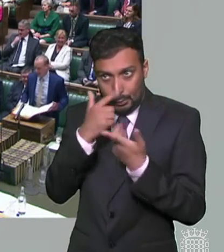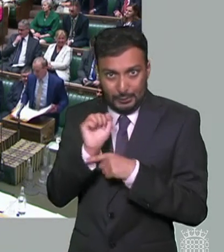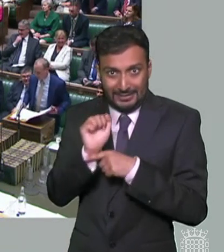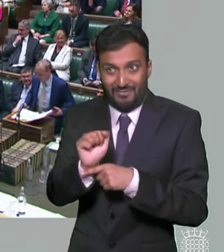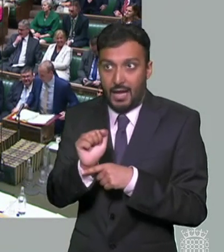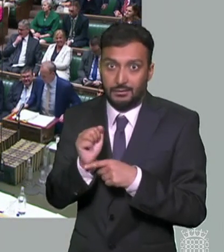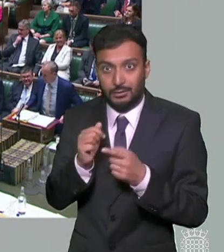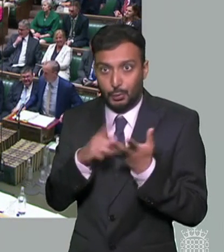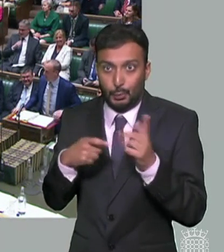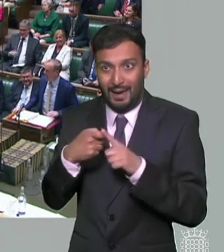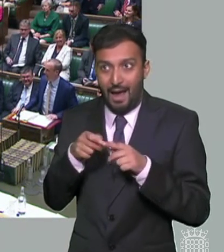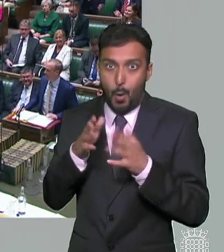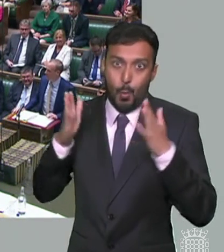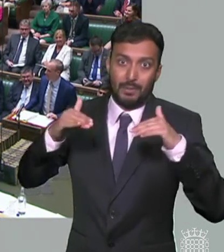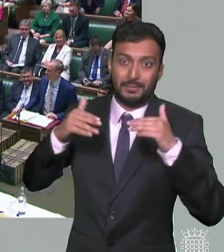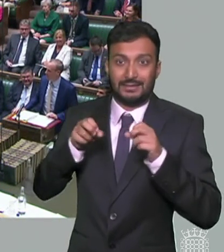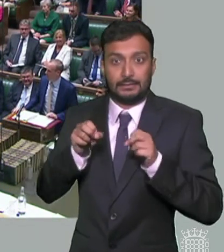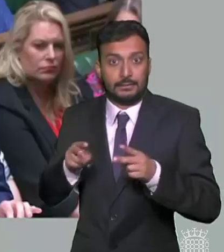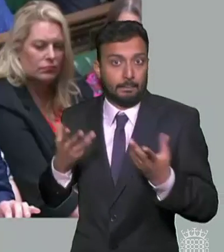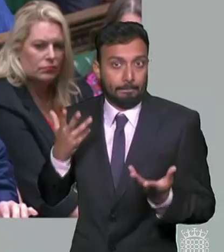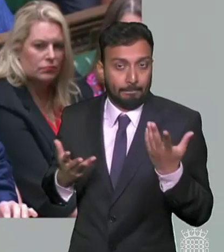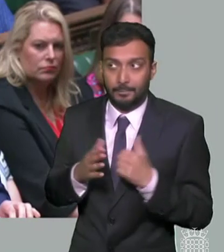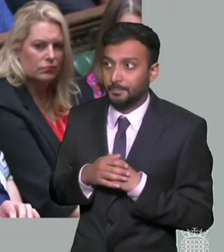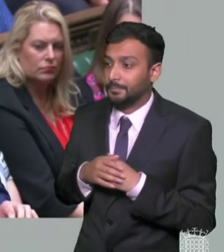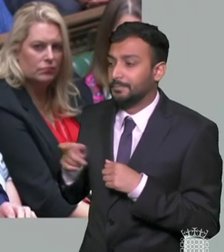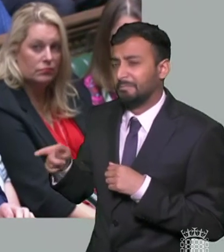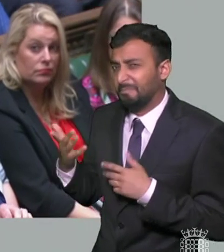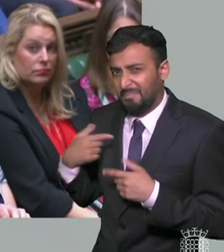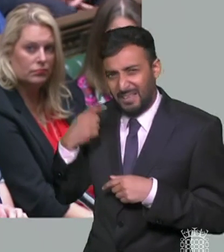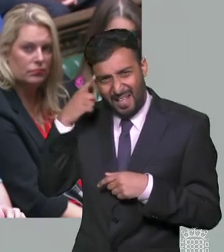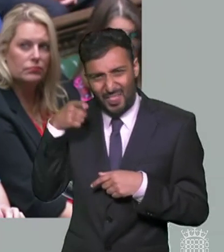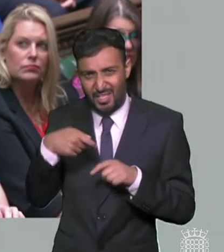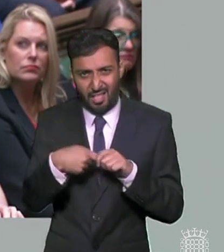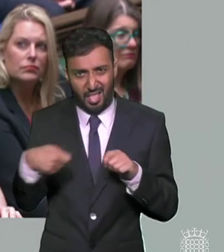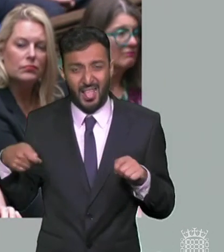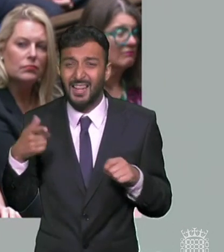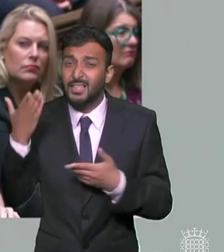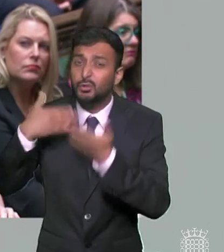I thank the right honourable Gentleman, but I think he is rather airbrushing history with that long soliloquy.